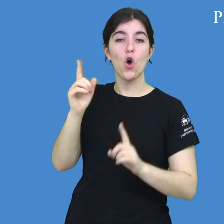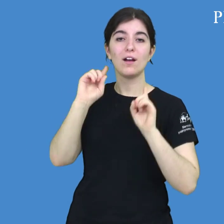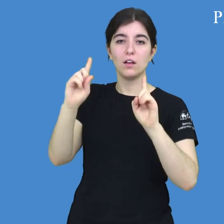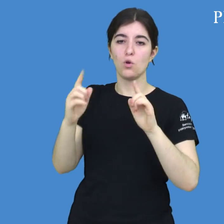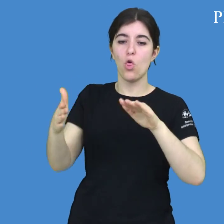caso